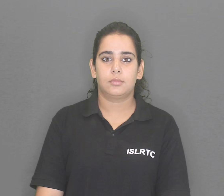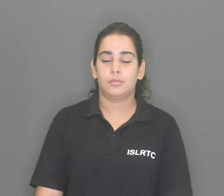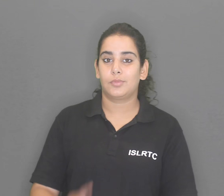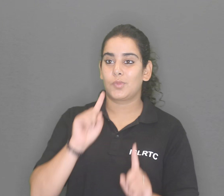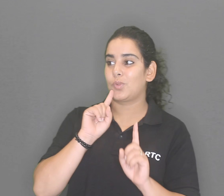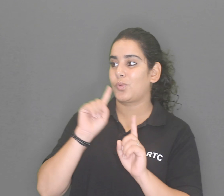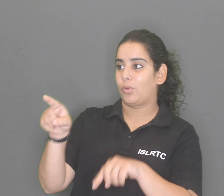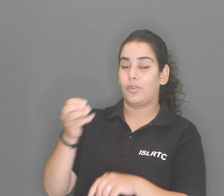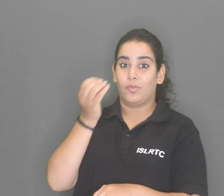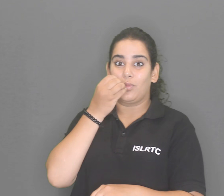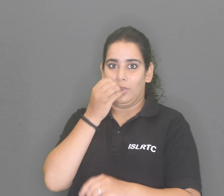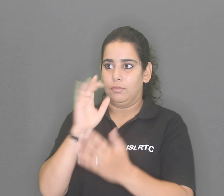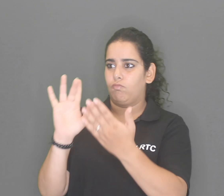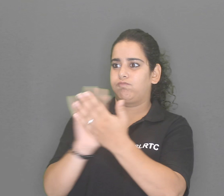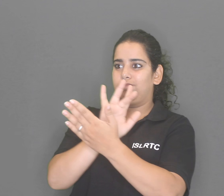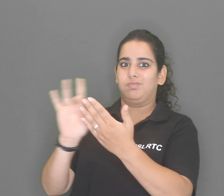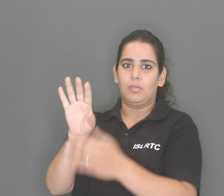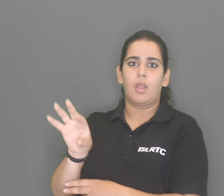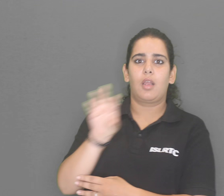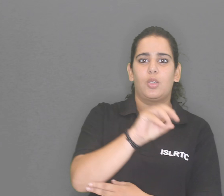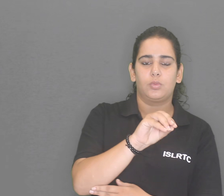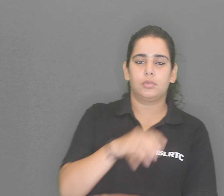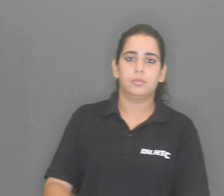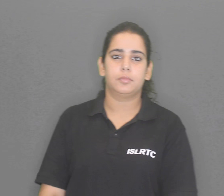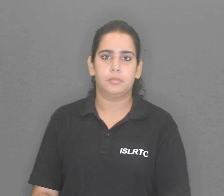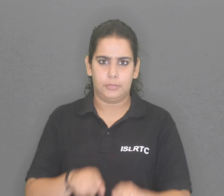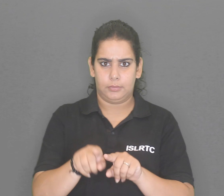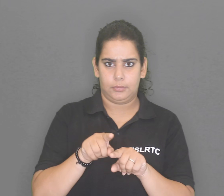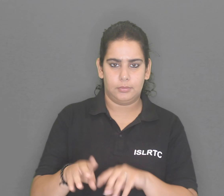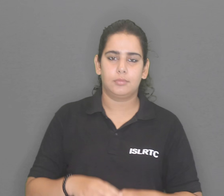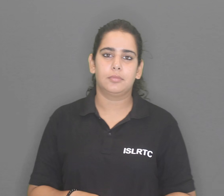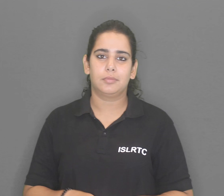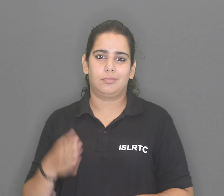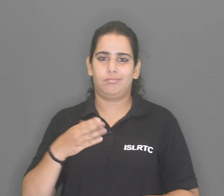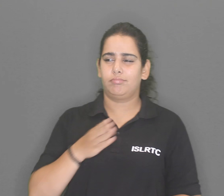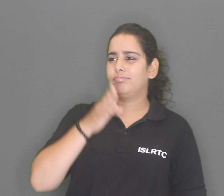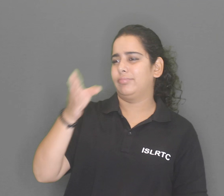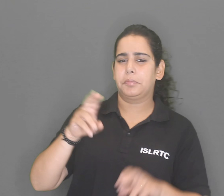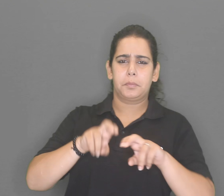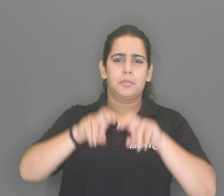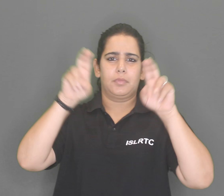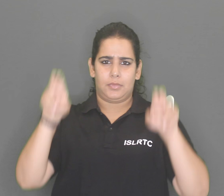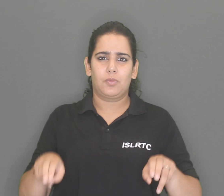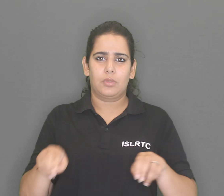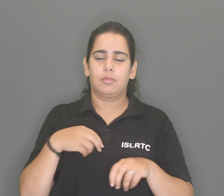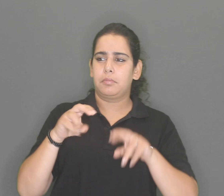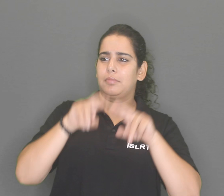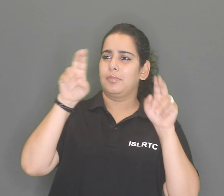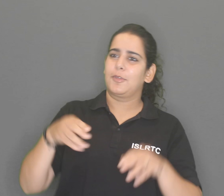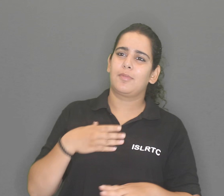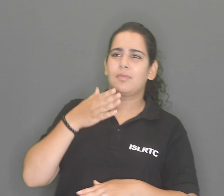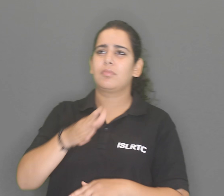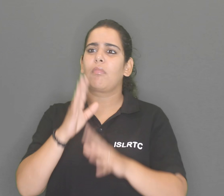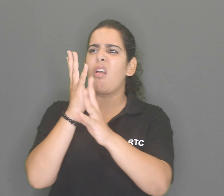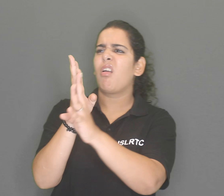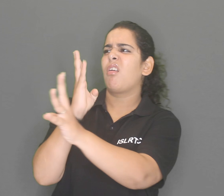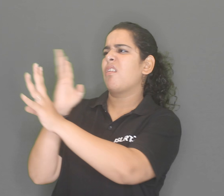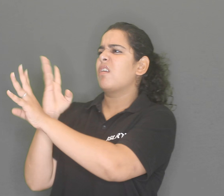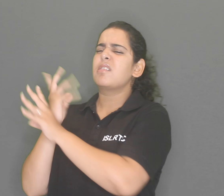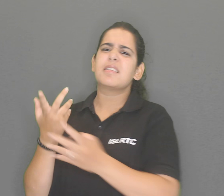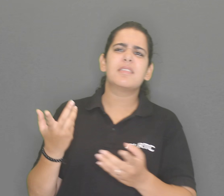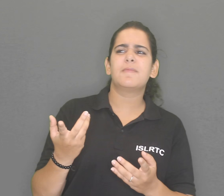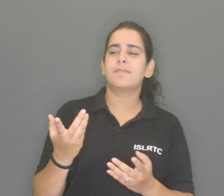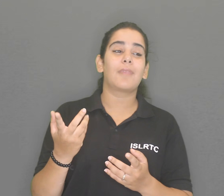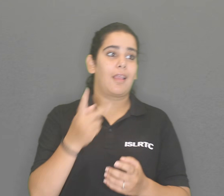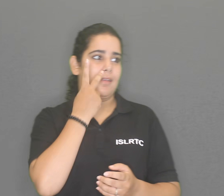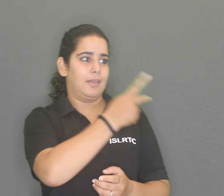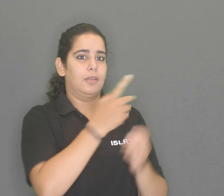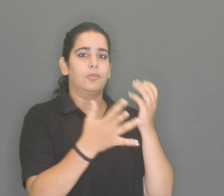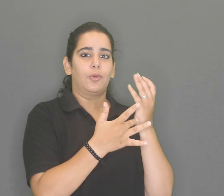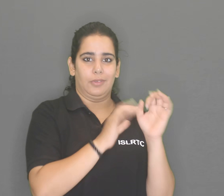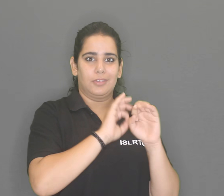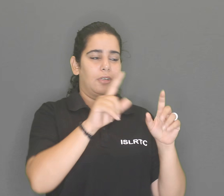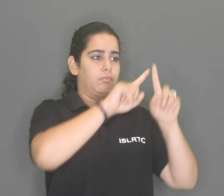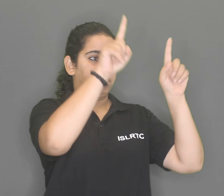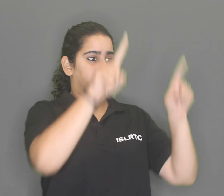Kiosk A self-service terminal used in transportation settings, such as ticket vending machines or check-in stations